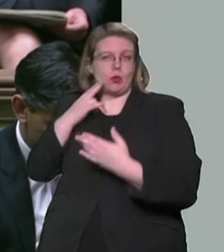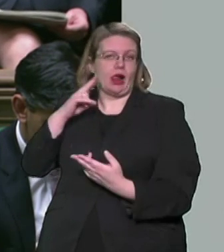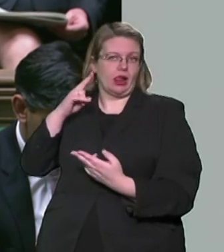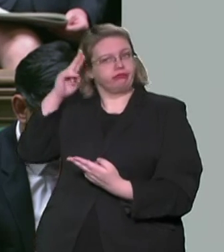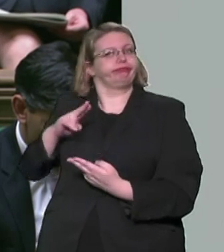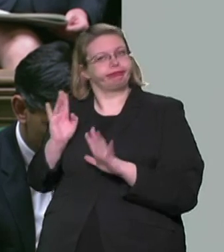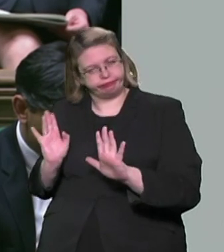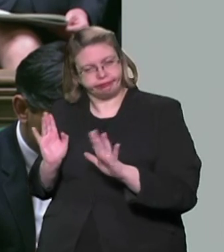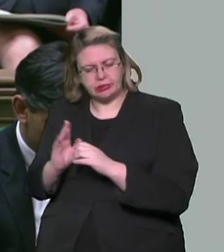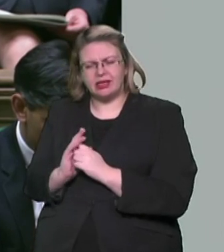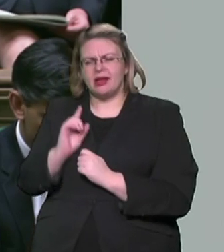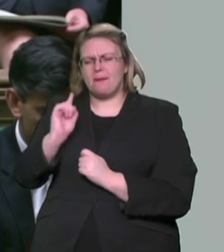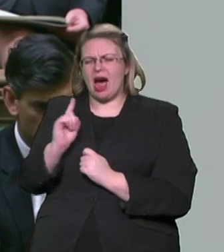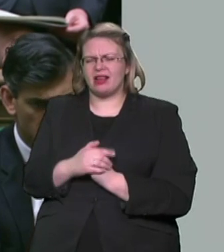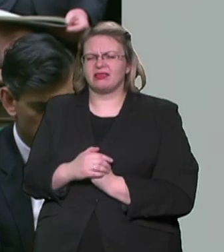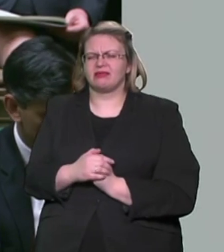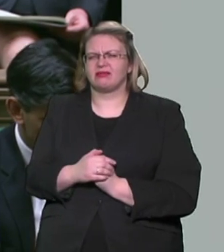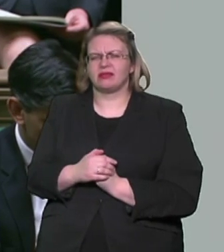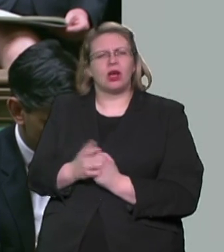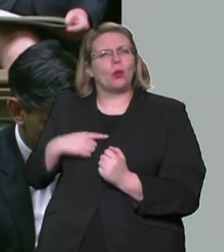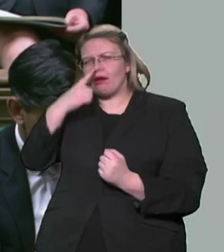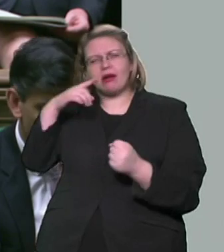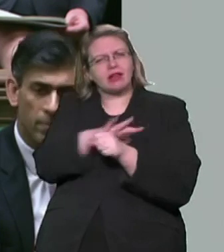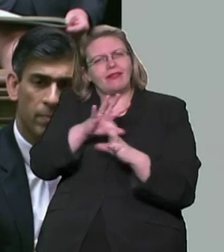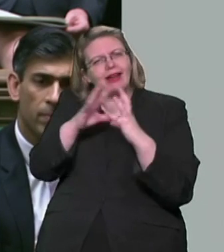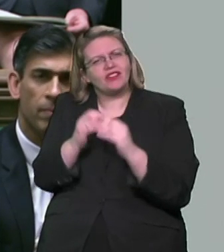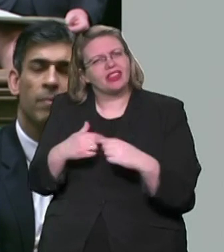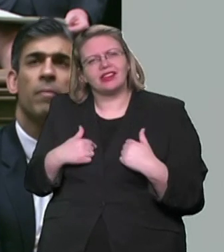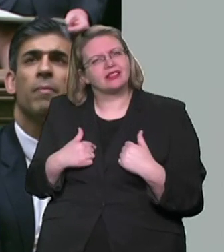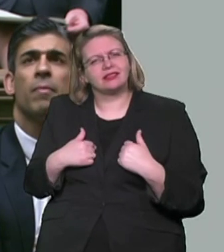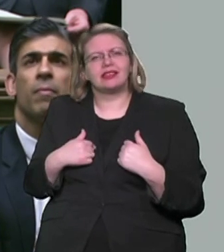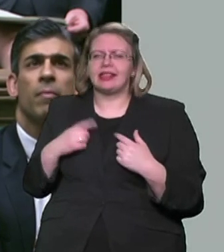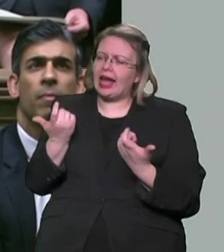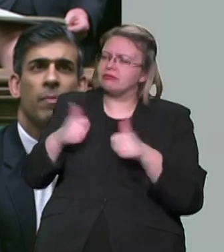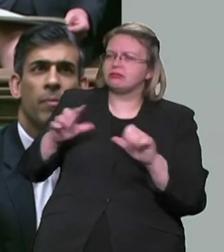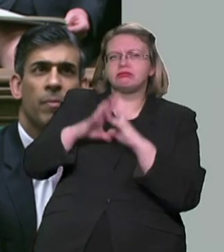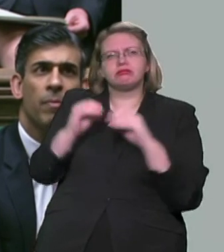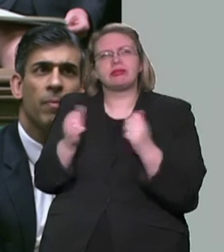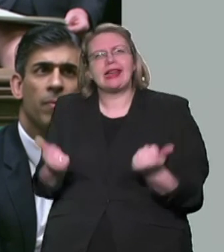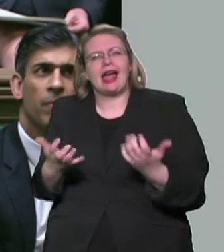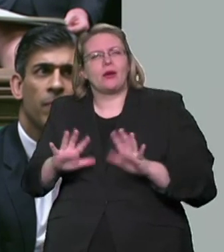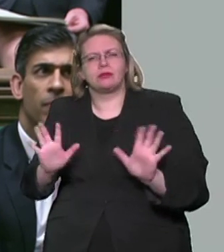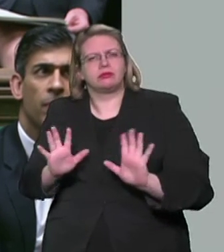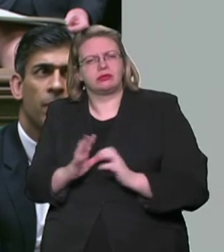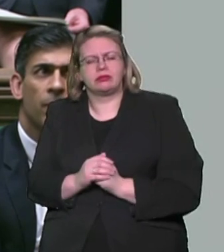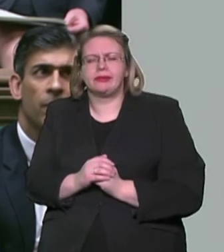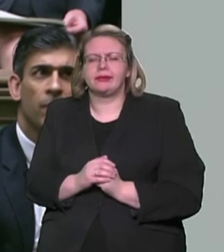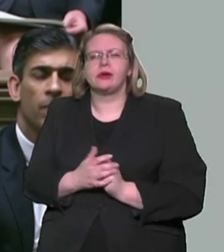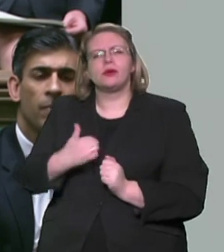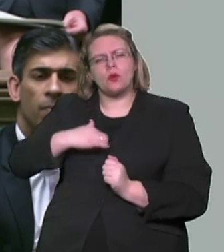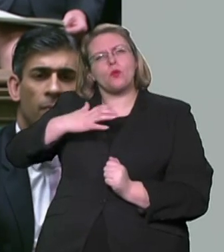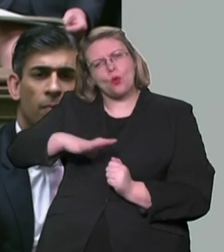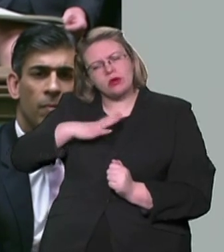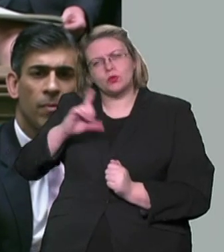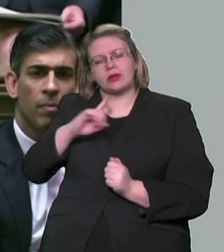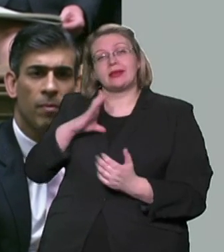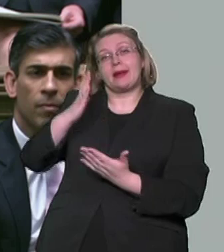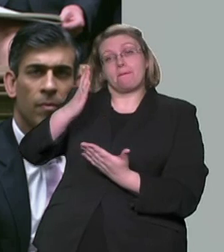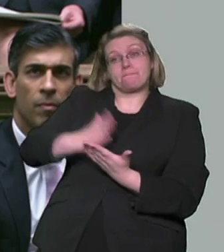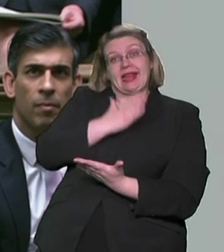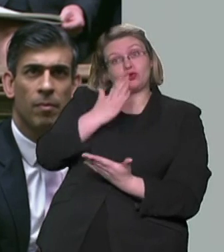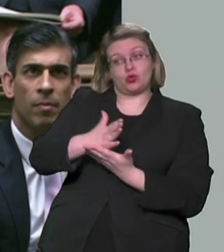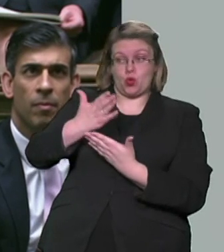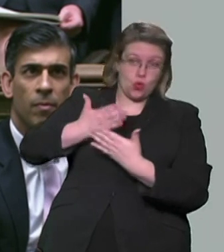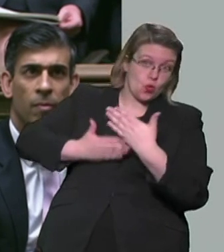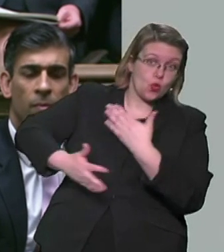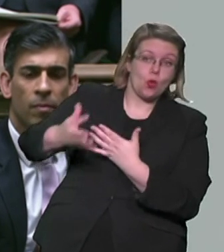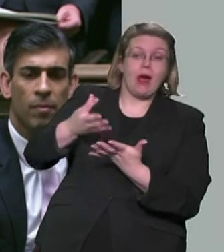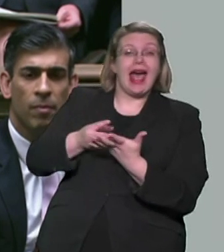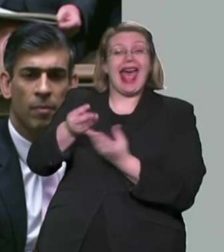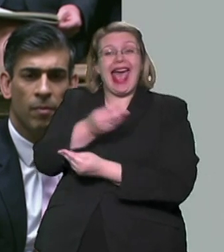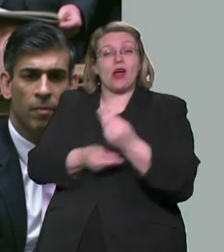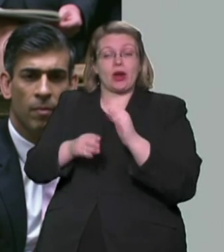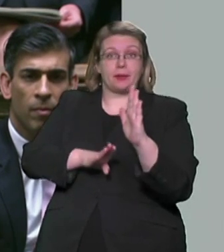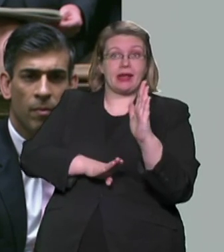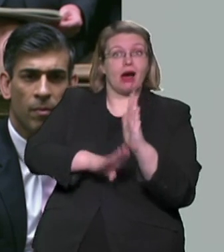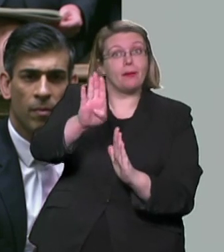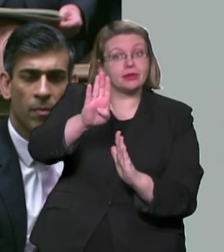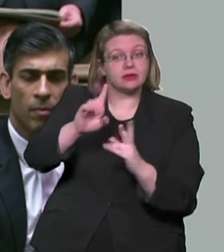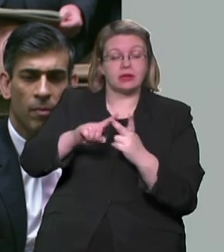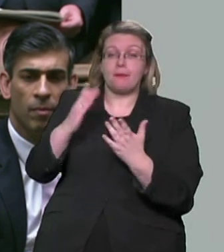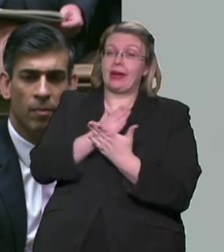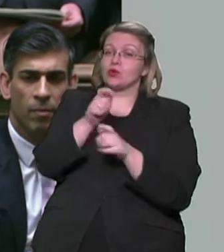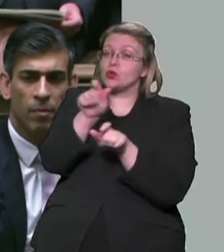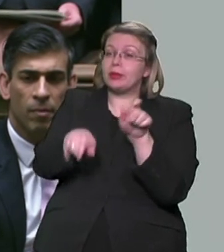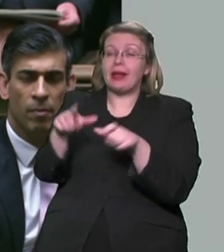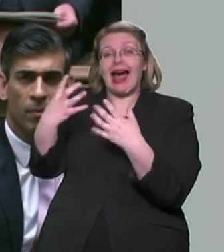But of course we cannot do everything right now, and what we will do is ensure that we have a stronger economic performance and we have people in work.